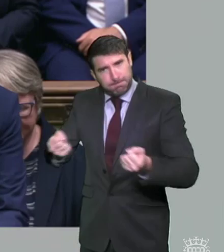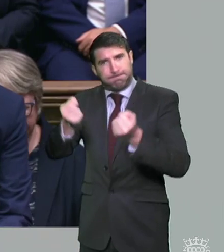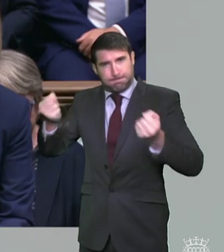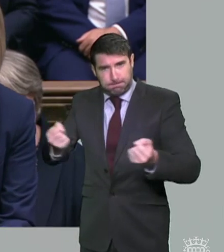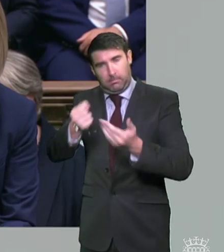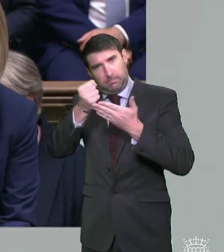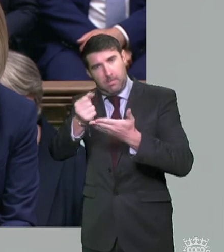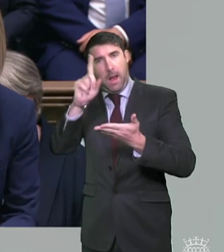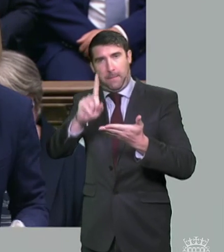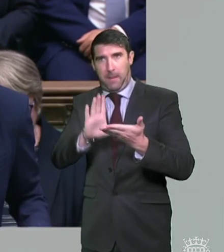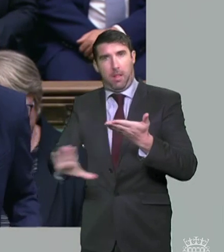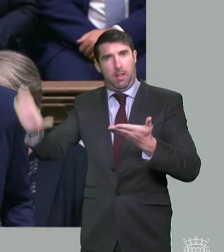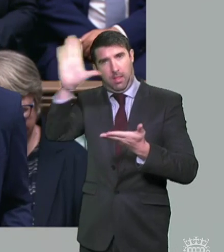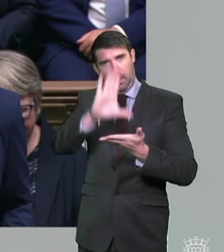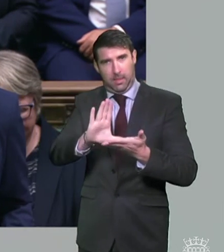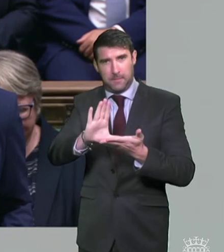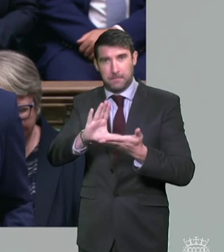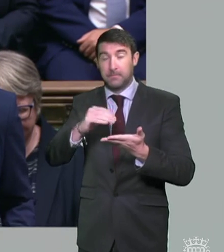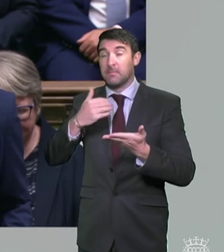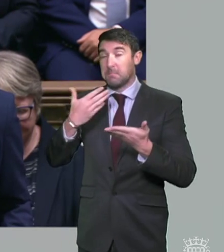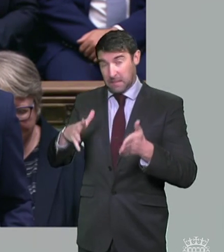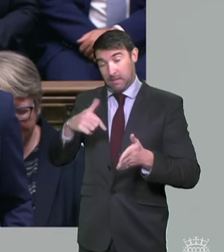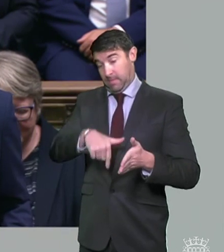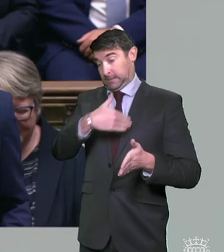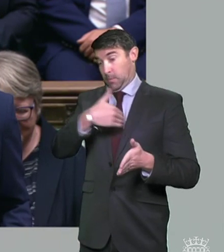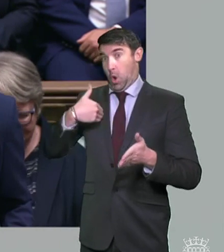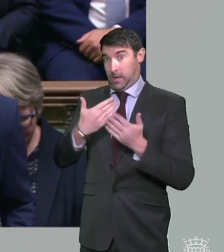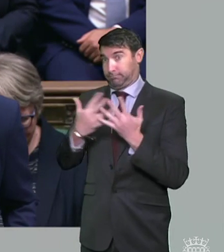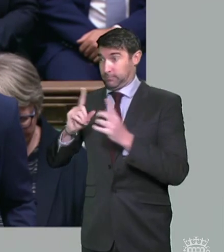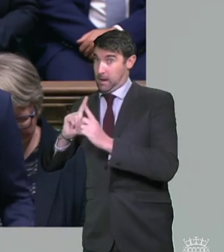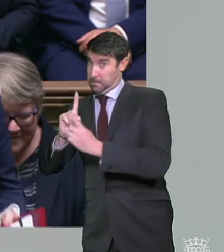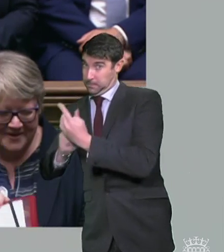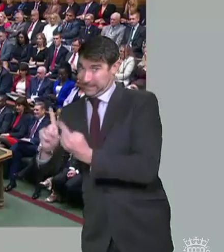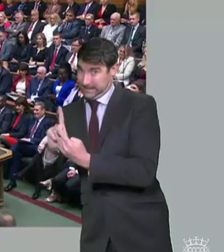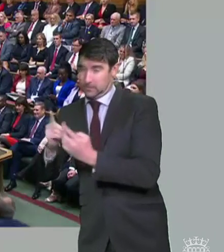In addition to my duties in this House, I shall have further such meetings later today.